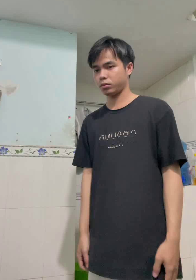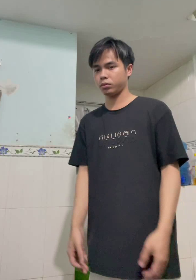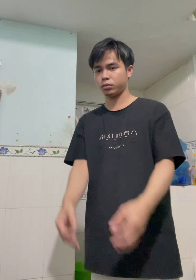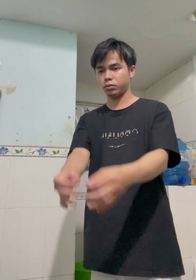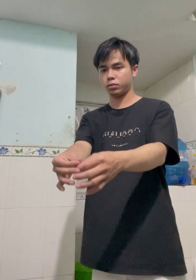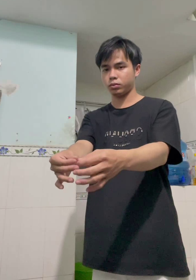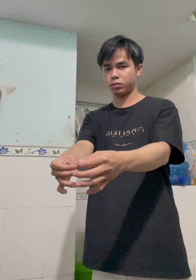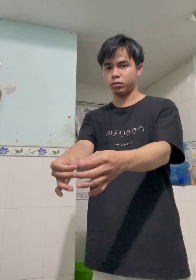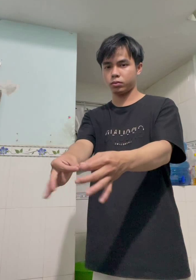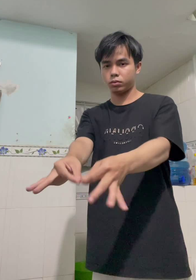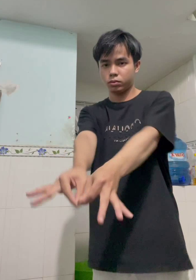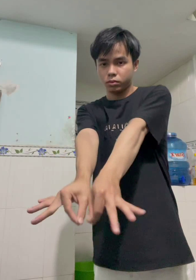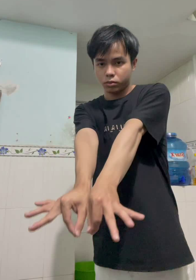cai gi